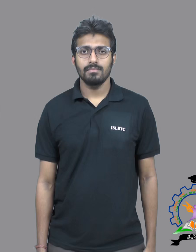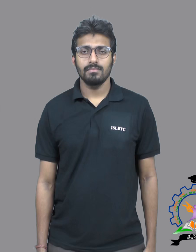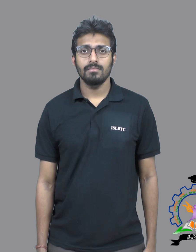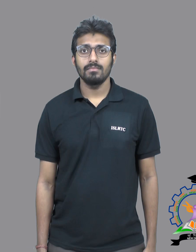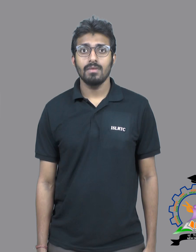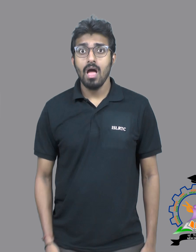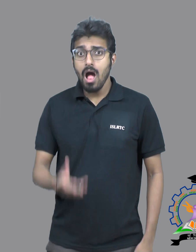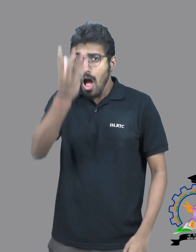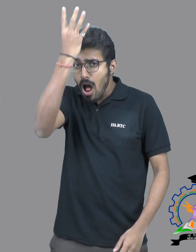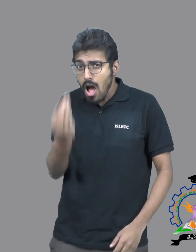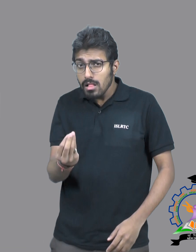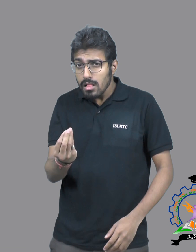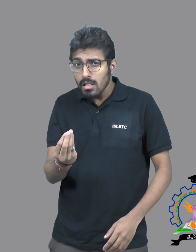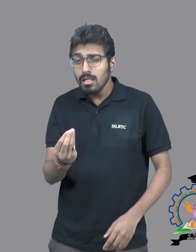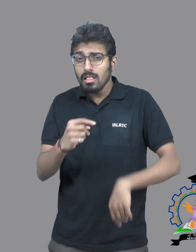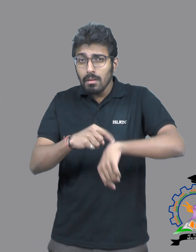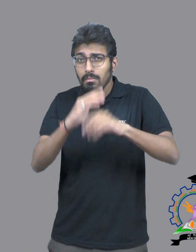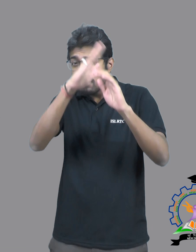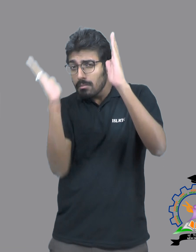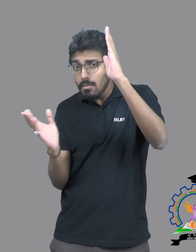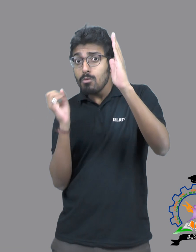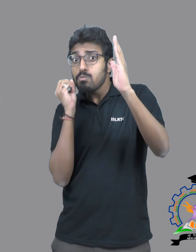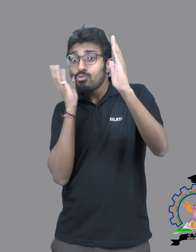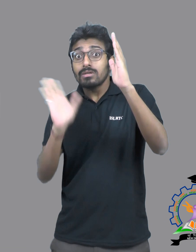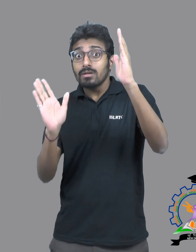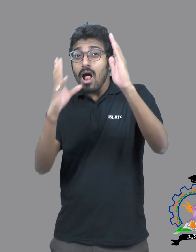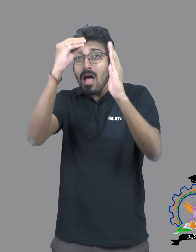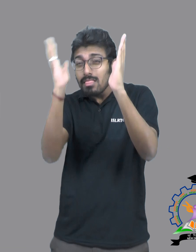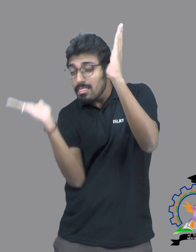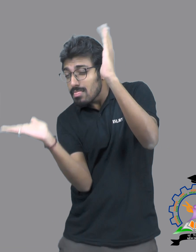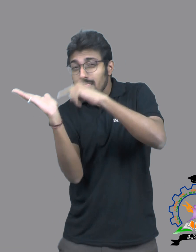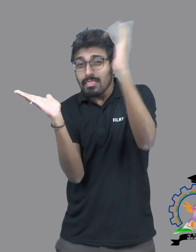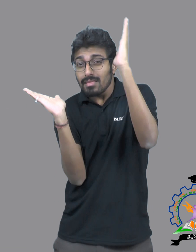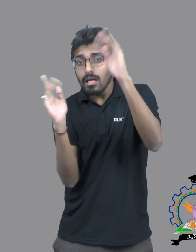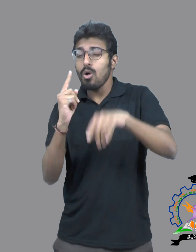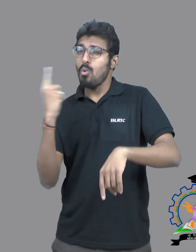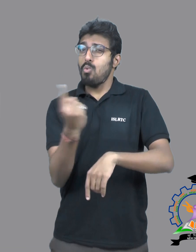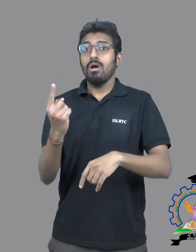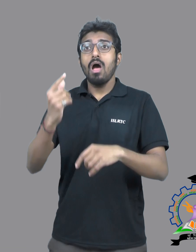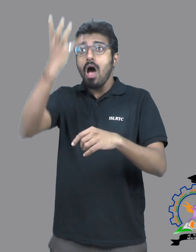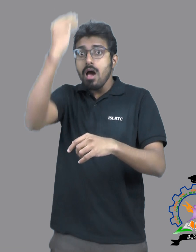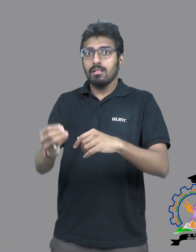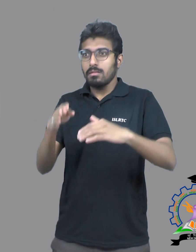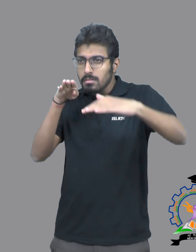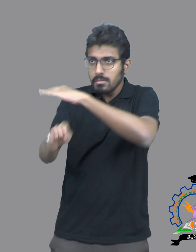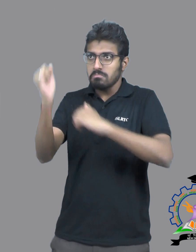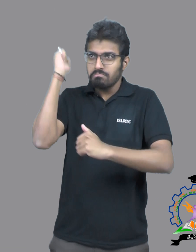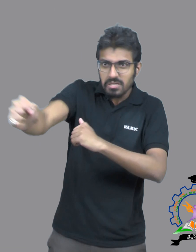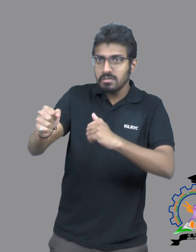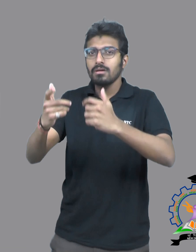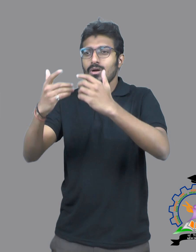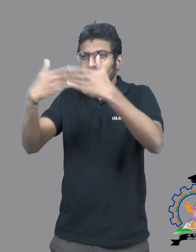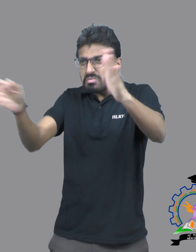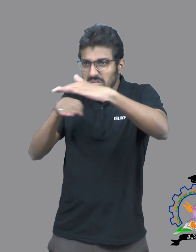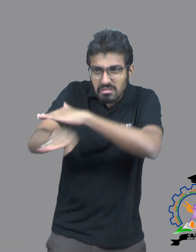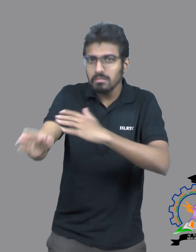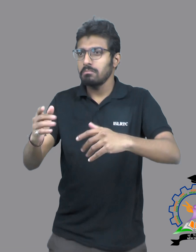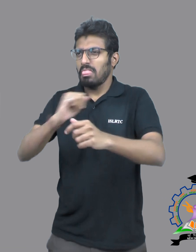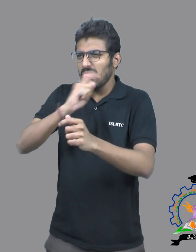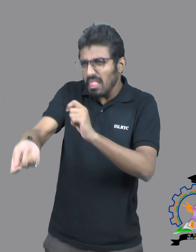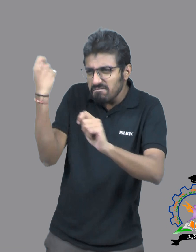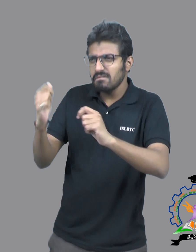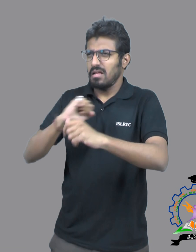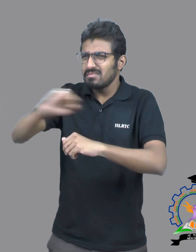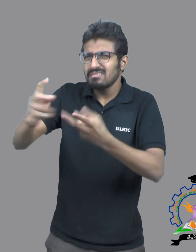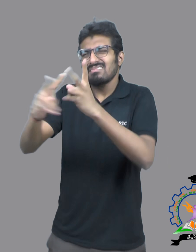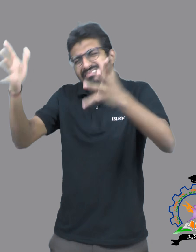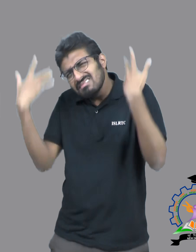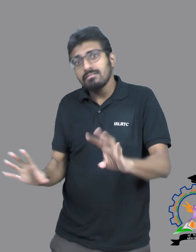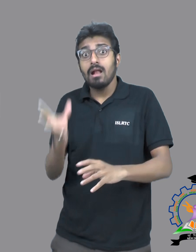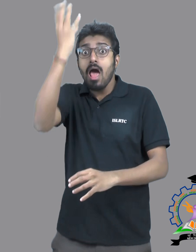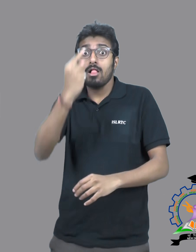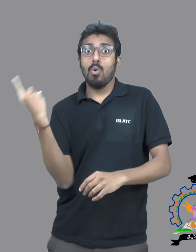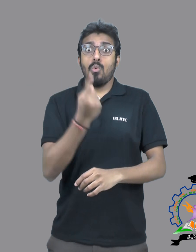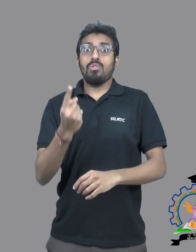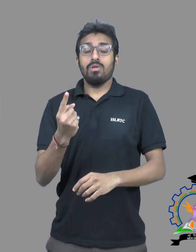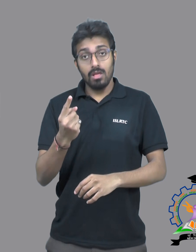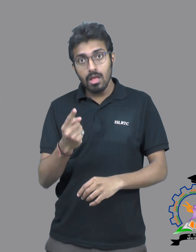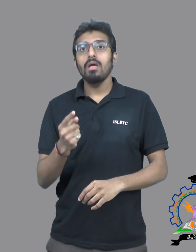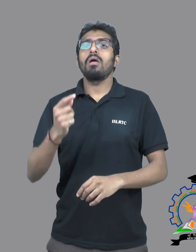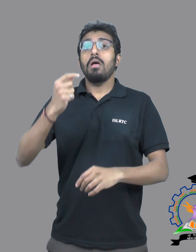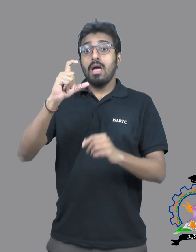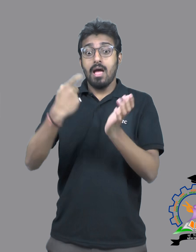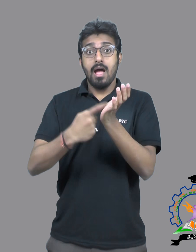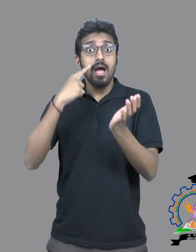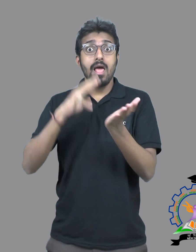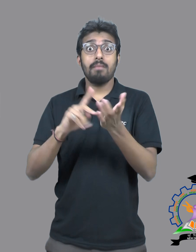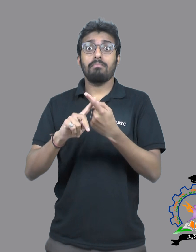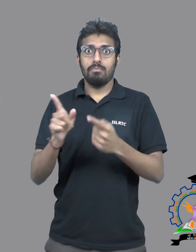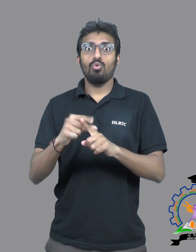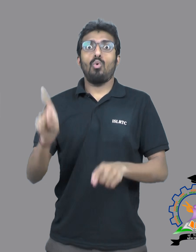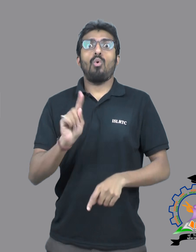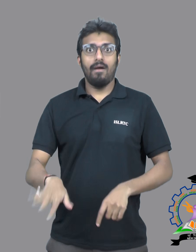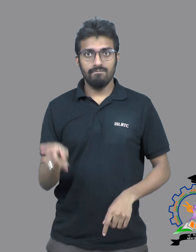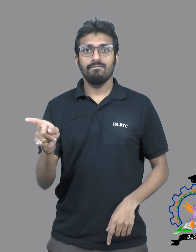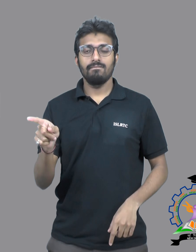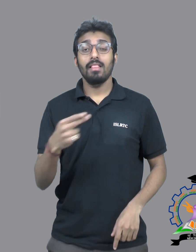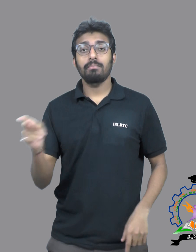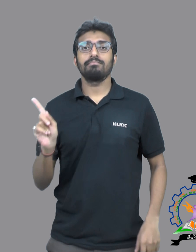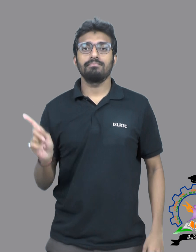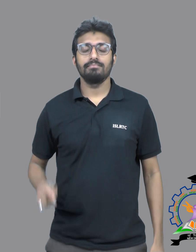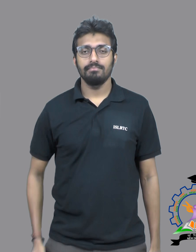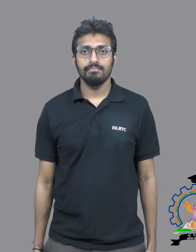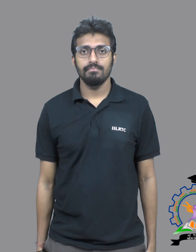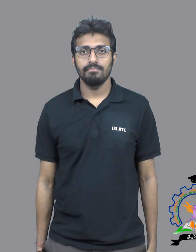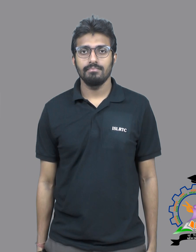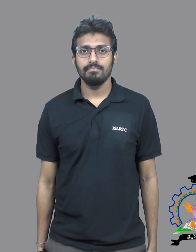House Breaking at Night